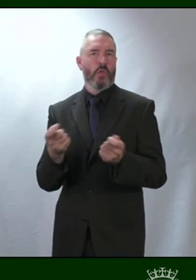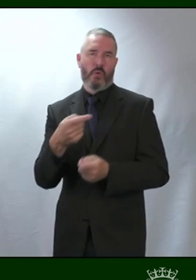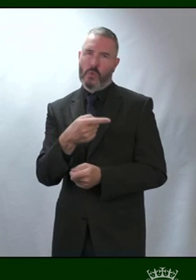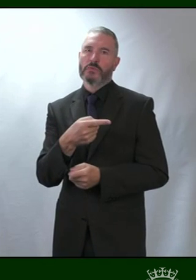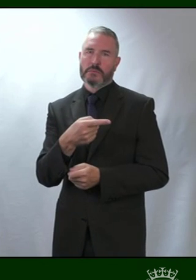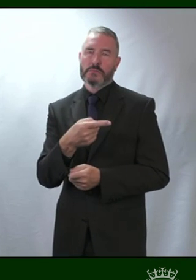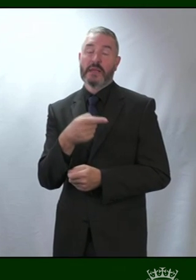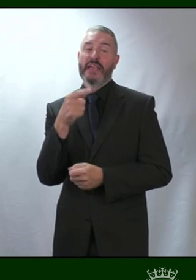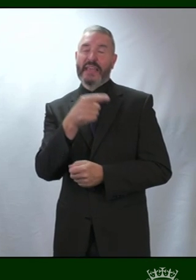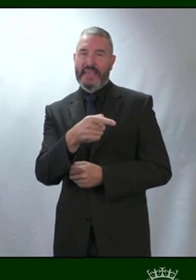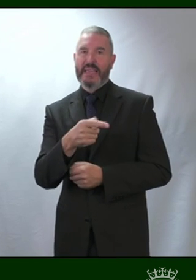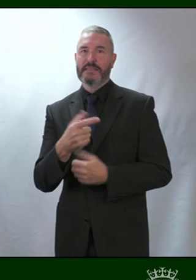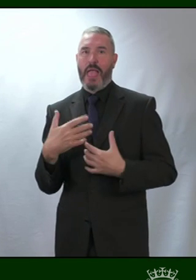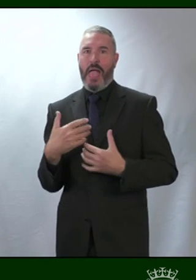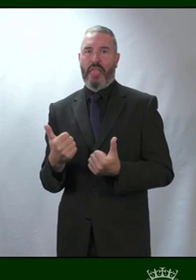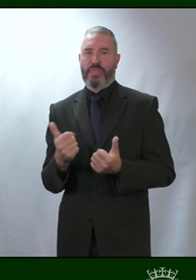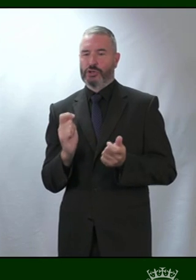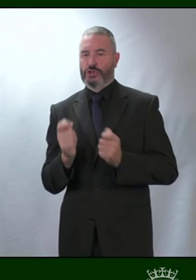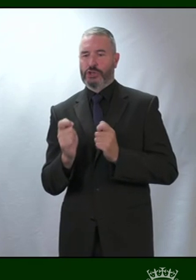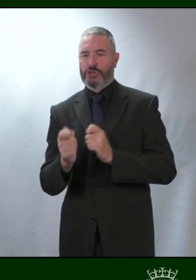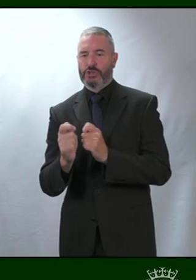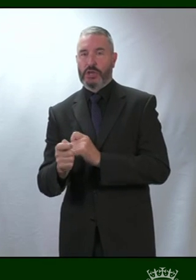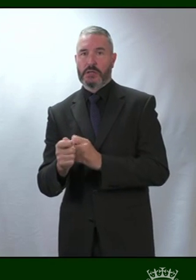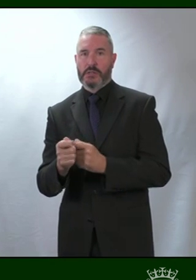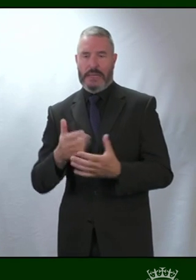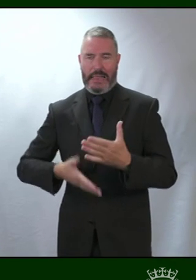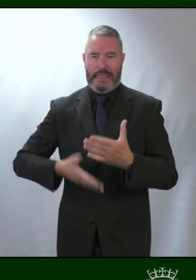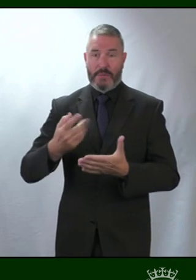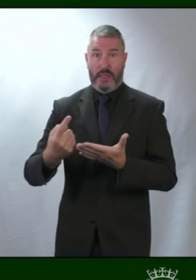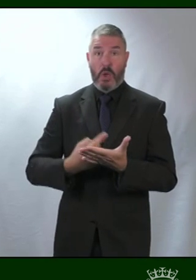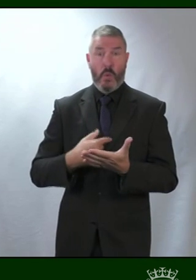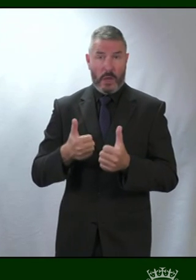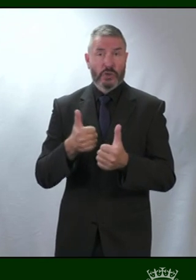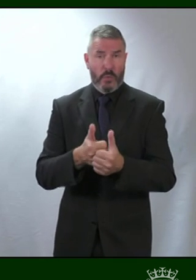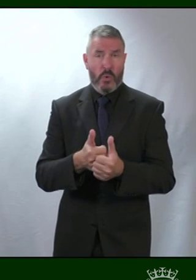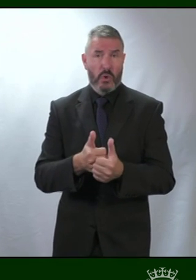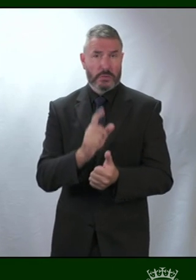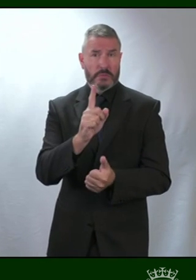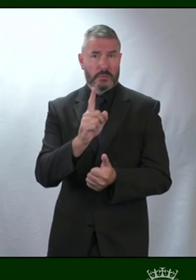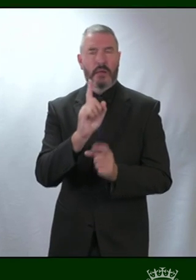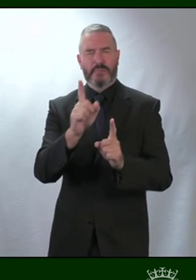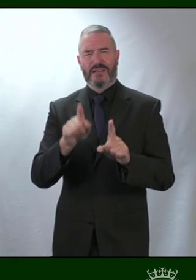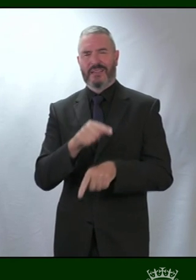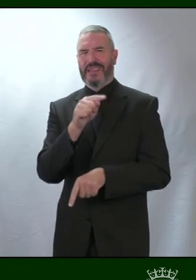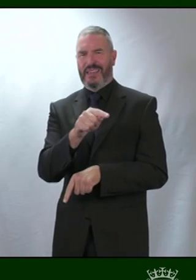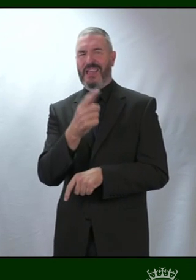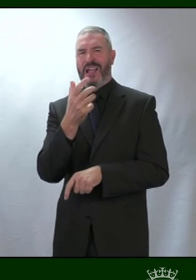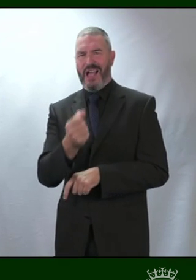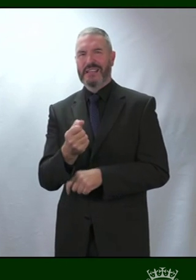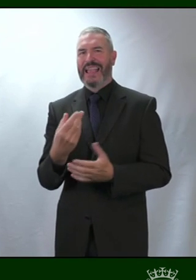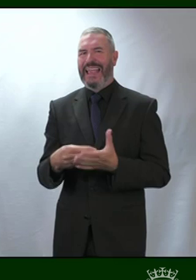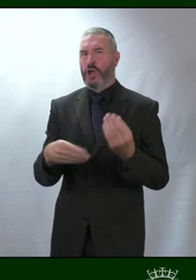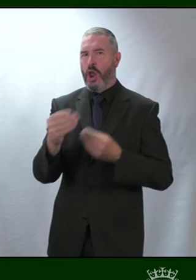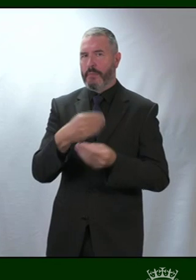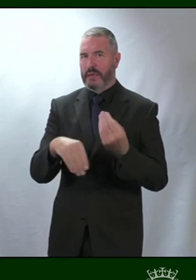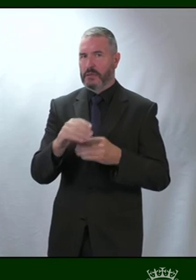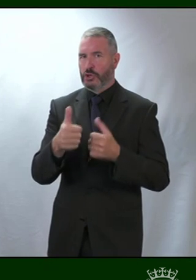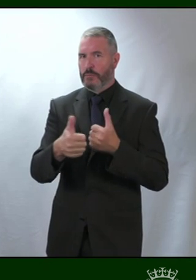As a result, he is phasing in health measures—restrictions that we support—but at the same time, he is phasing out economic support.